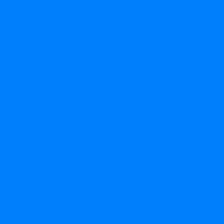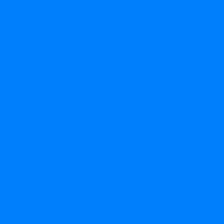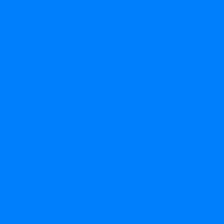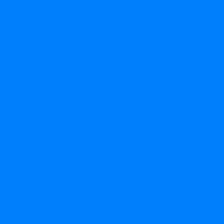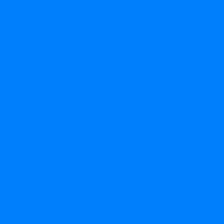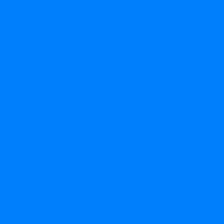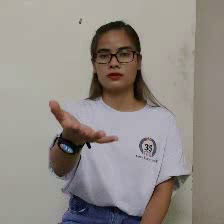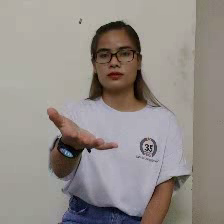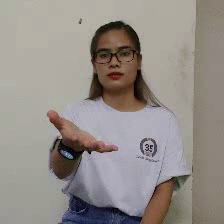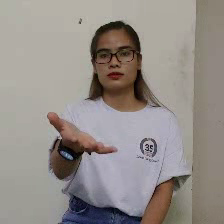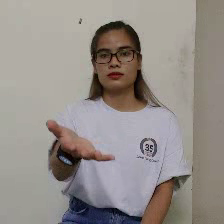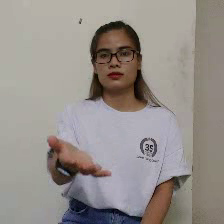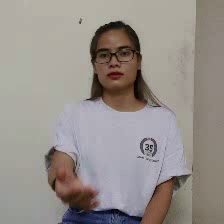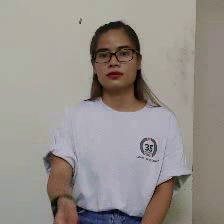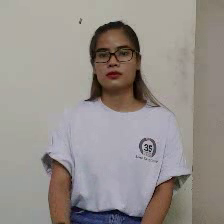Cảm ơn